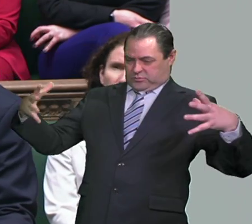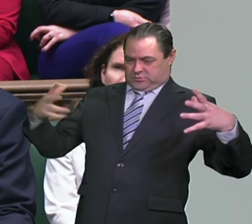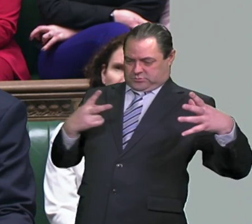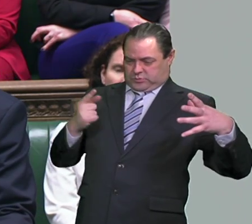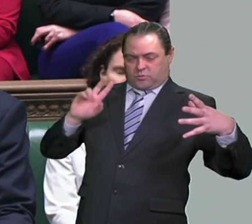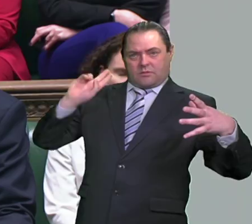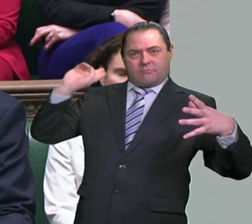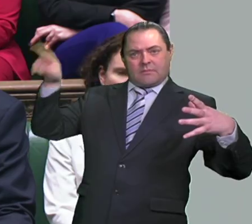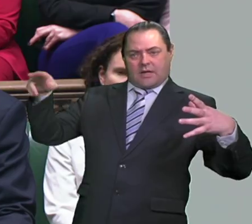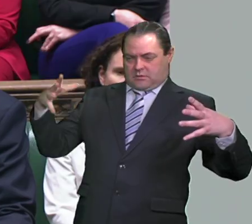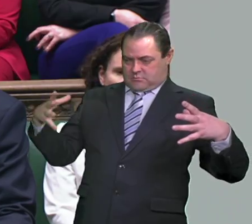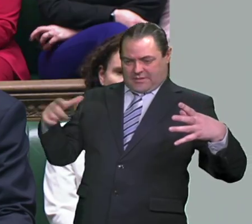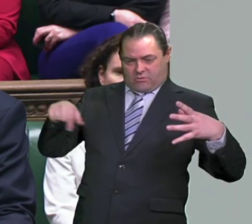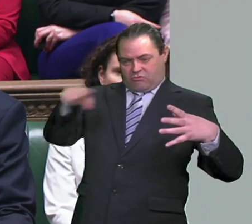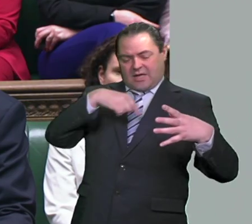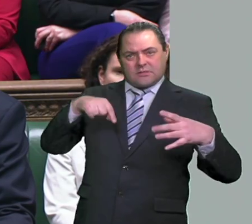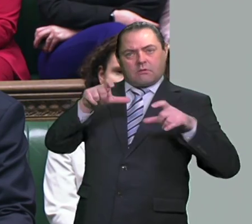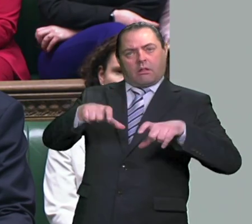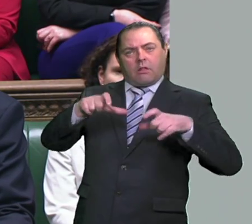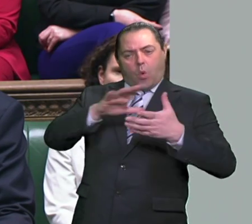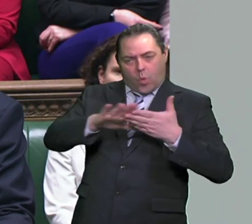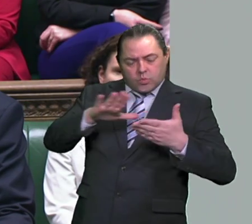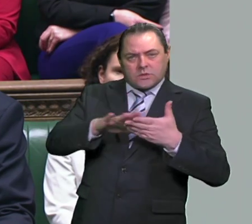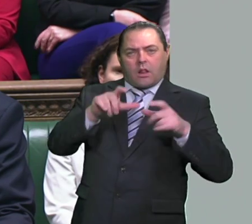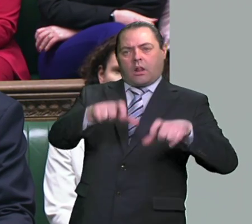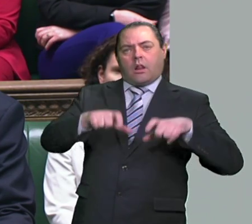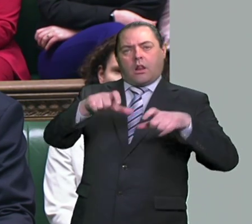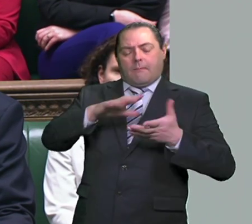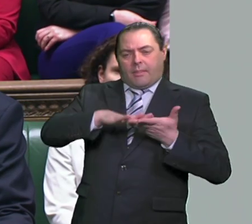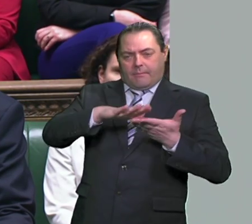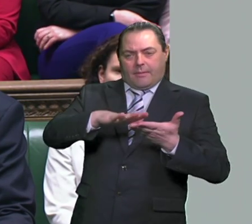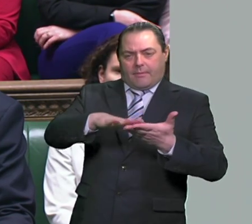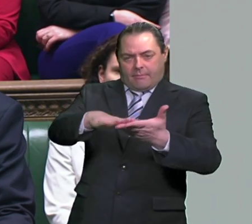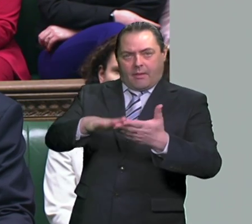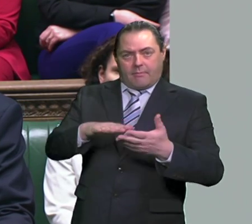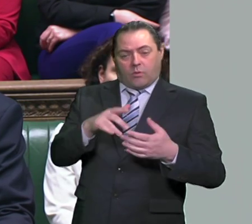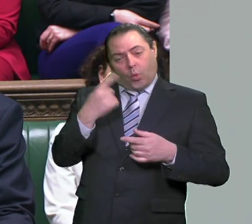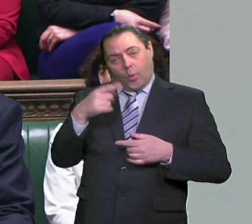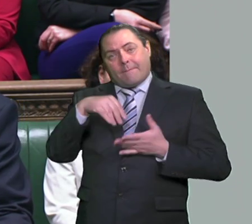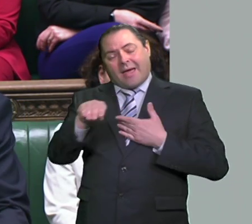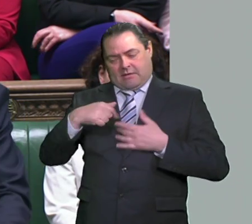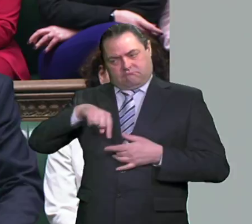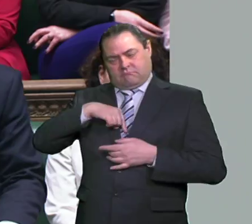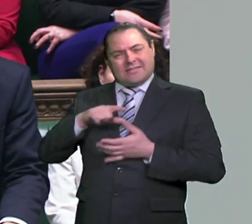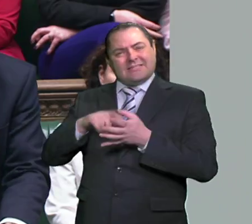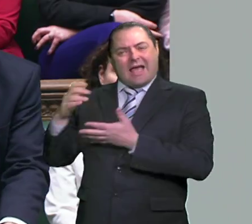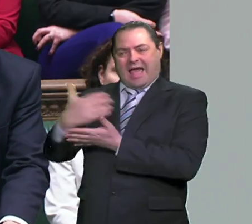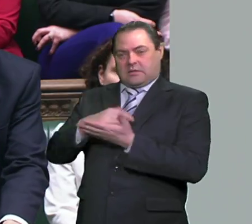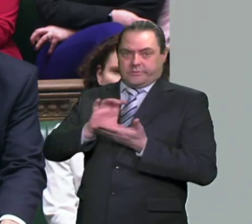What happens to the rest? They sit in hotels and digs for months on end at the taxpayer’s expense.